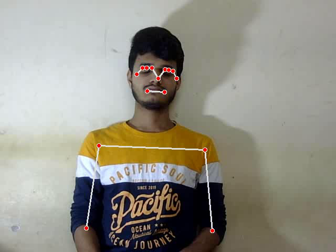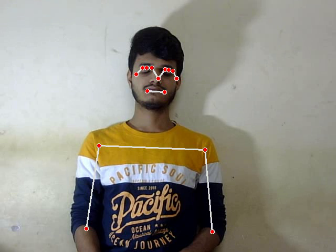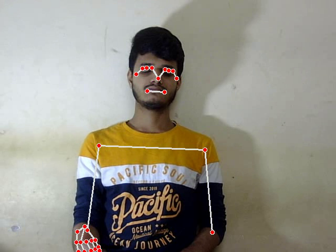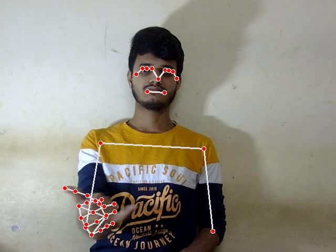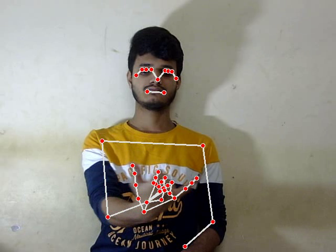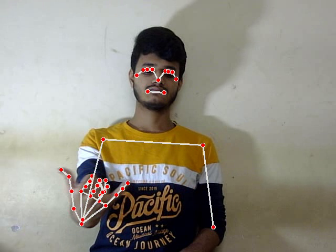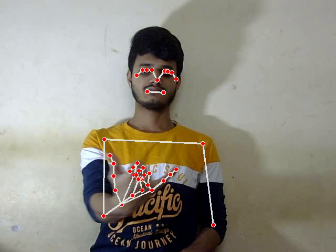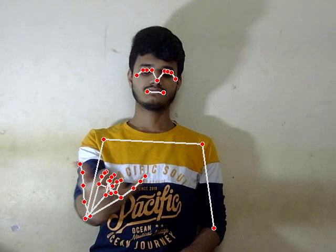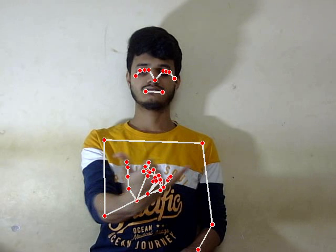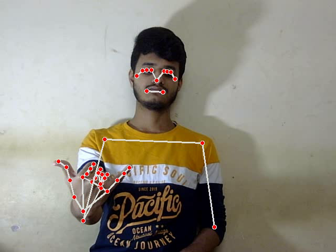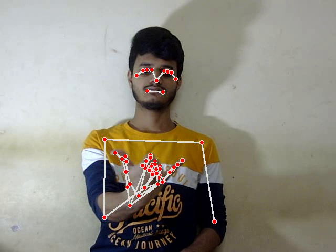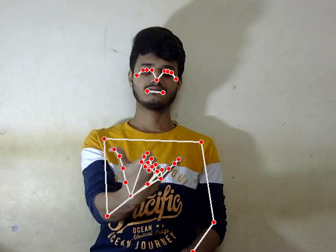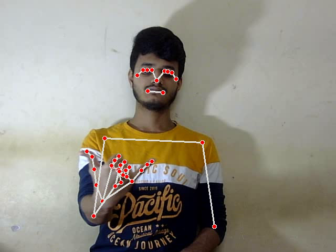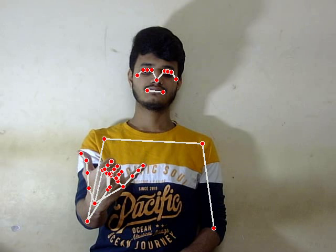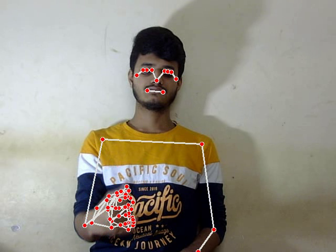same